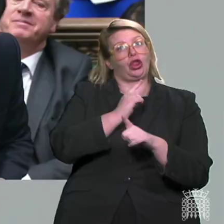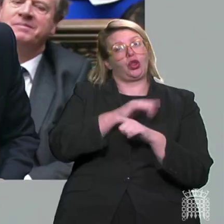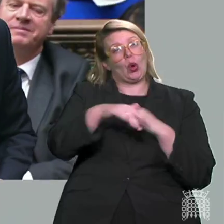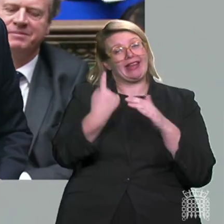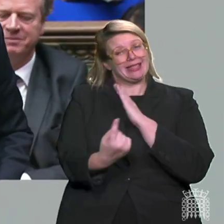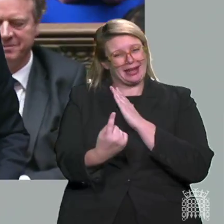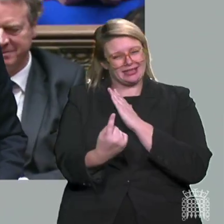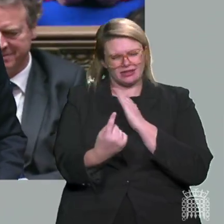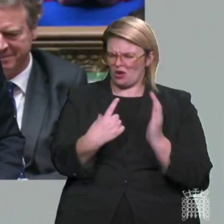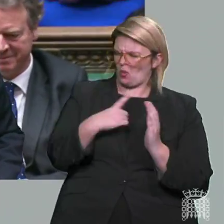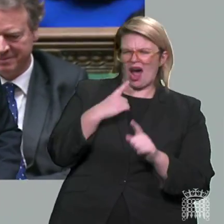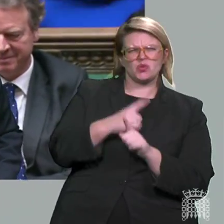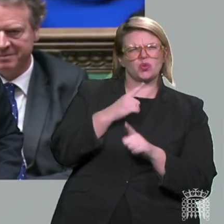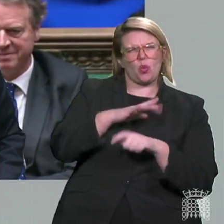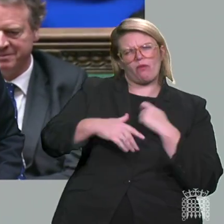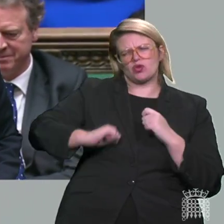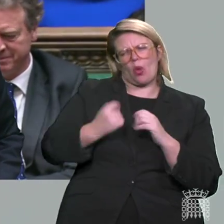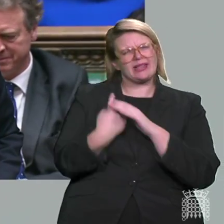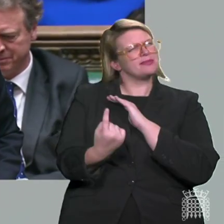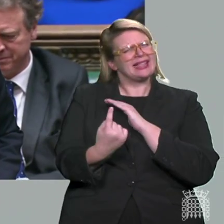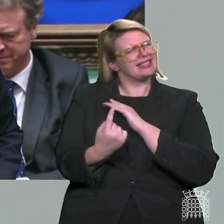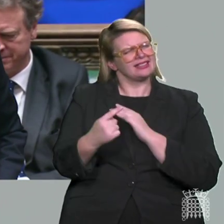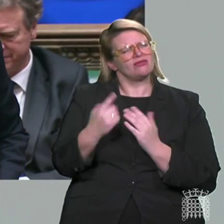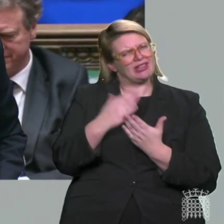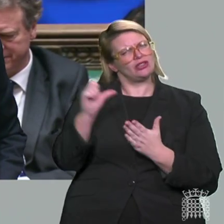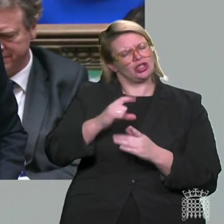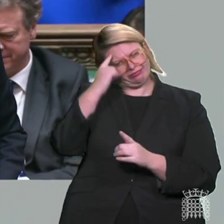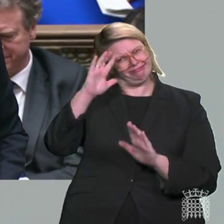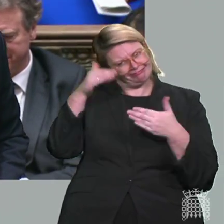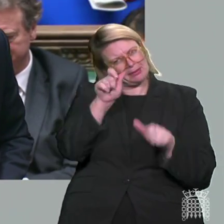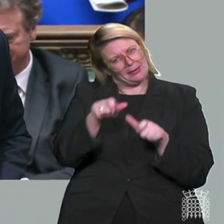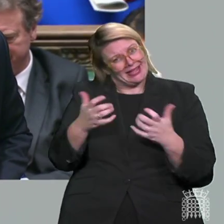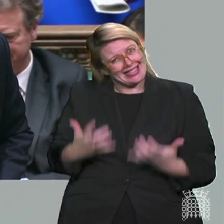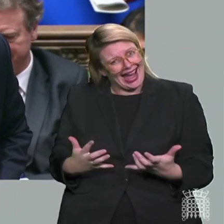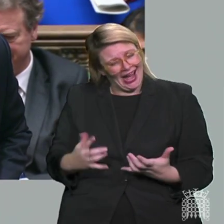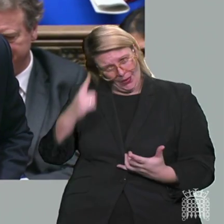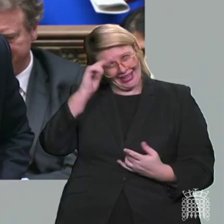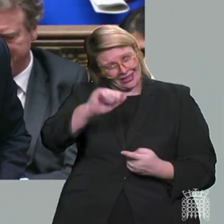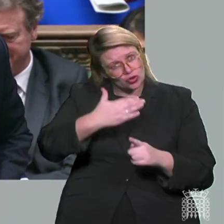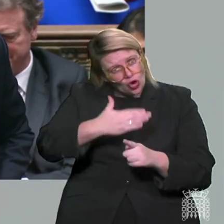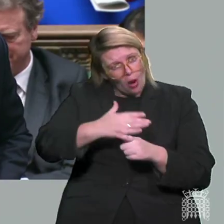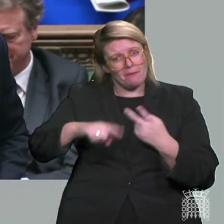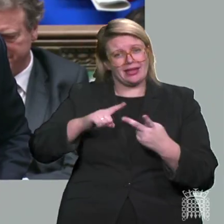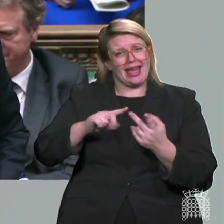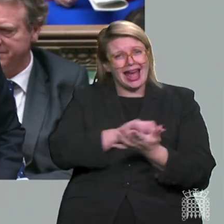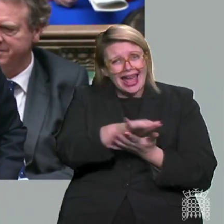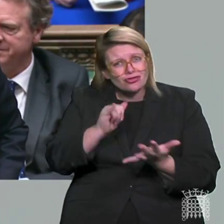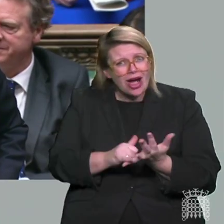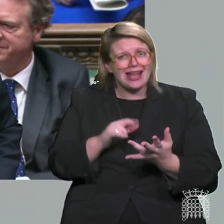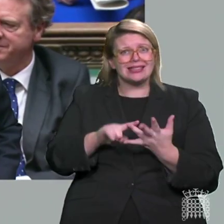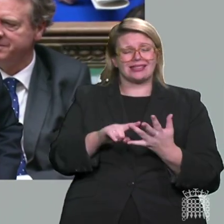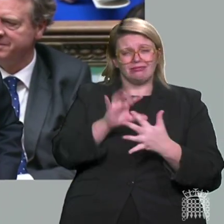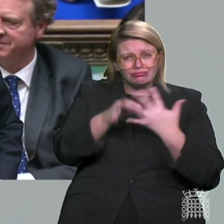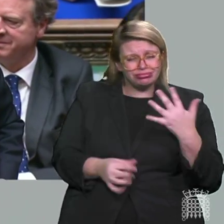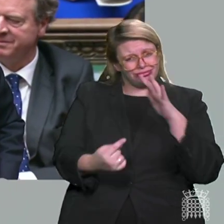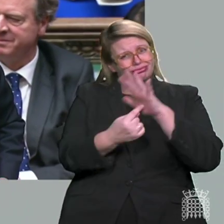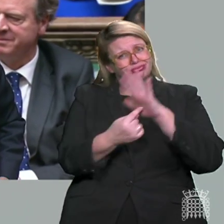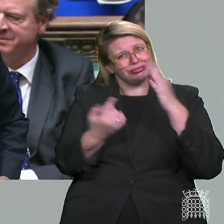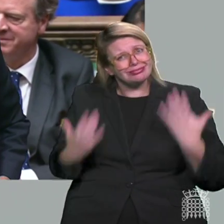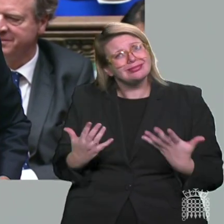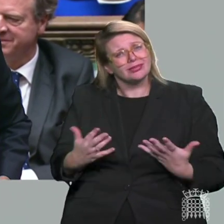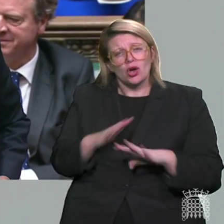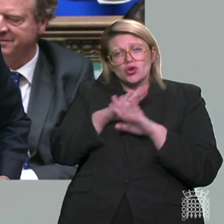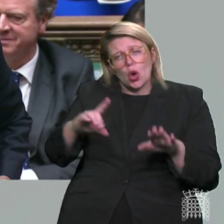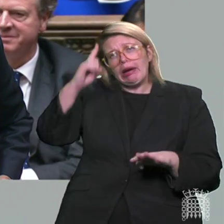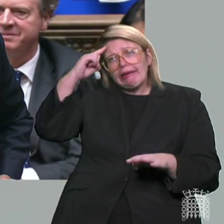the SNP spent time talking yet more about independence at a time when we should be talking about delivering for people across the United Kingdom, focusing on their jobs and improving the NHS throughout the UK, in Scotland and, indeed, everywhere else.